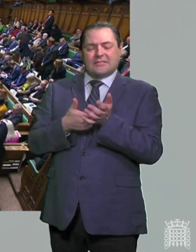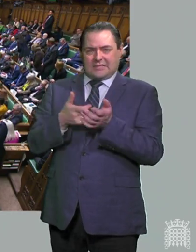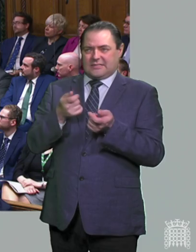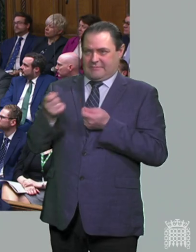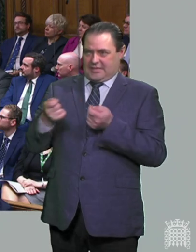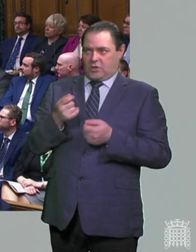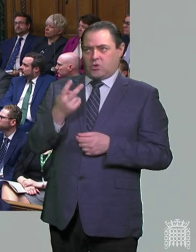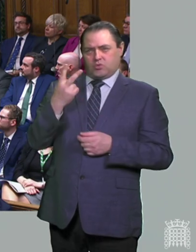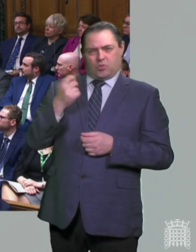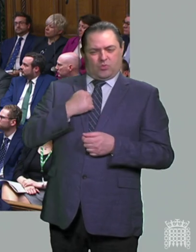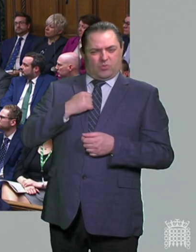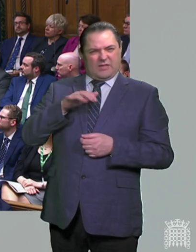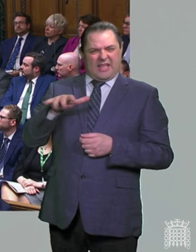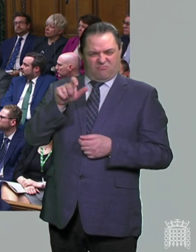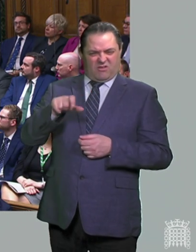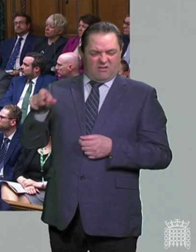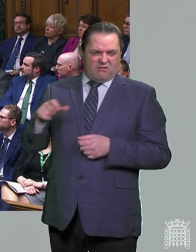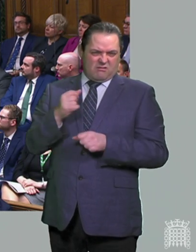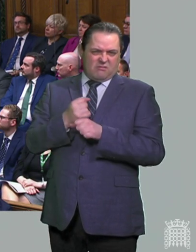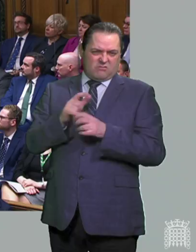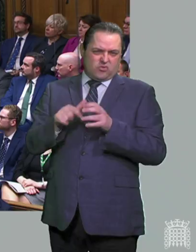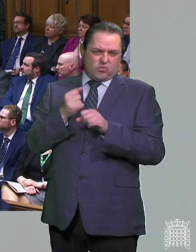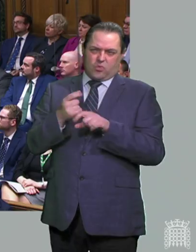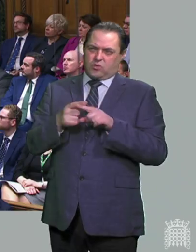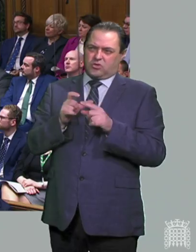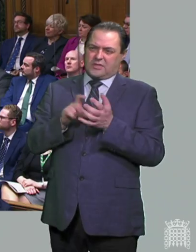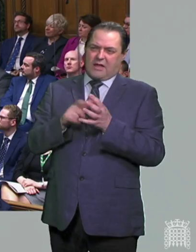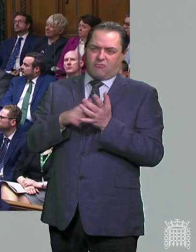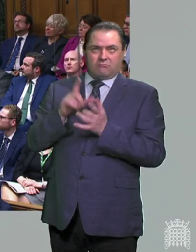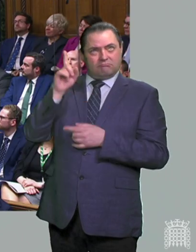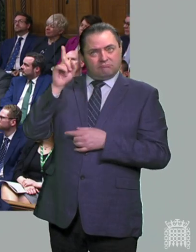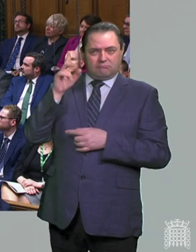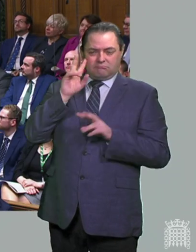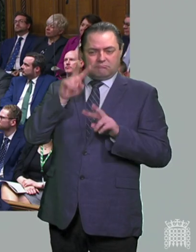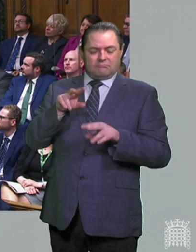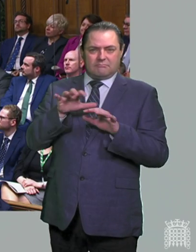Two of my constituents, Adrian and Carol Ellis, are my guests in the Gallery today.